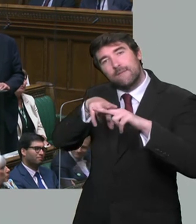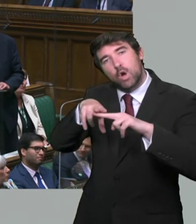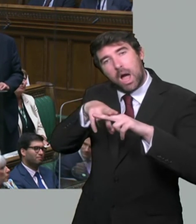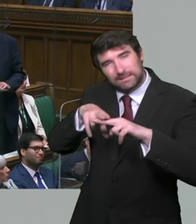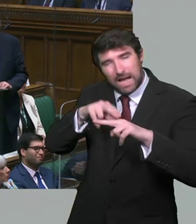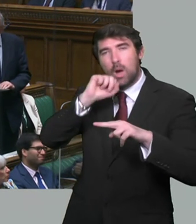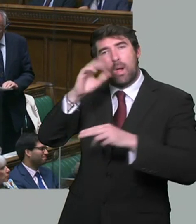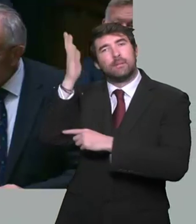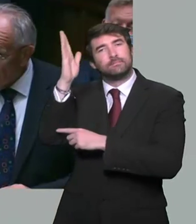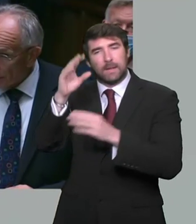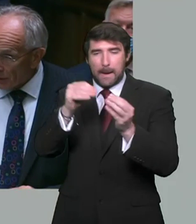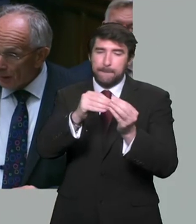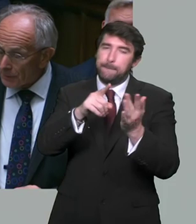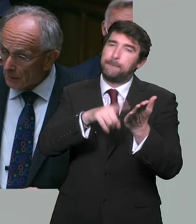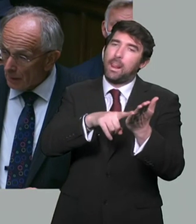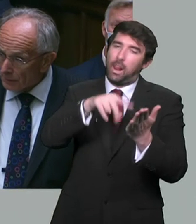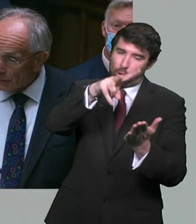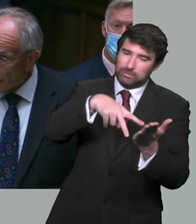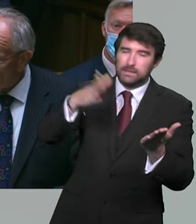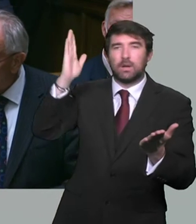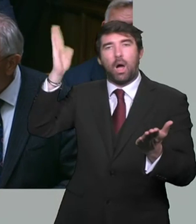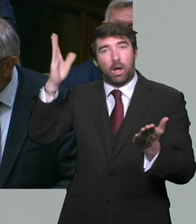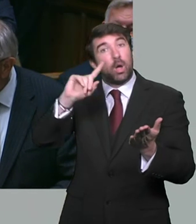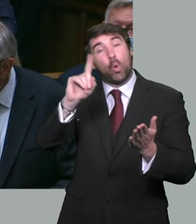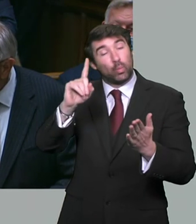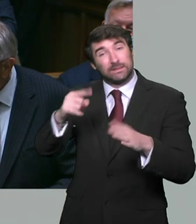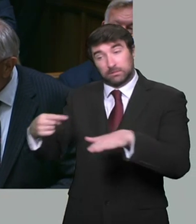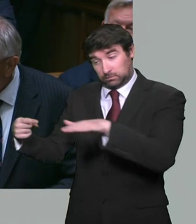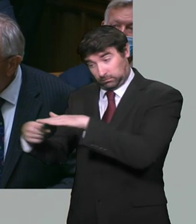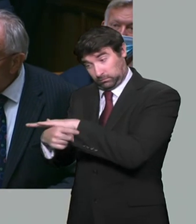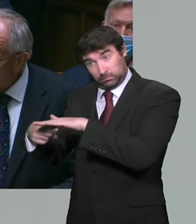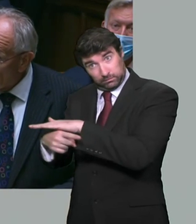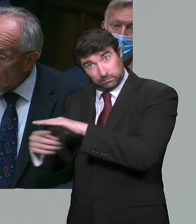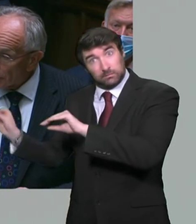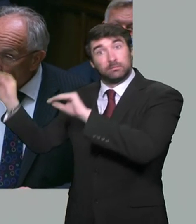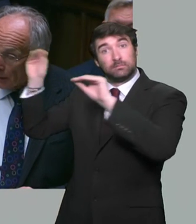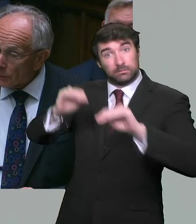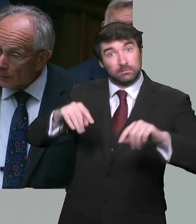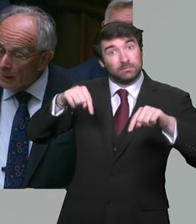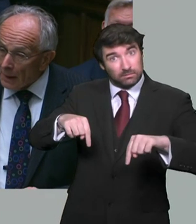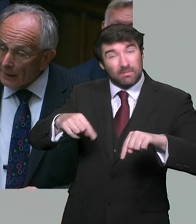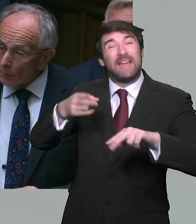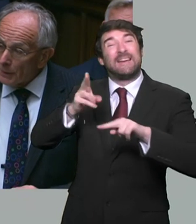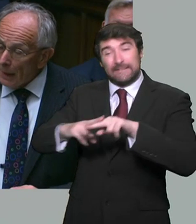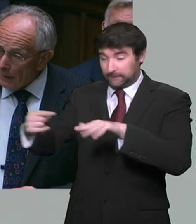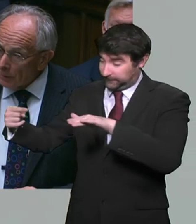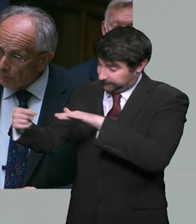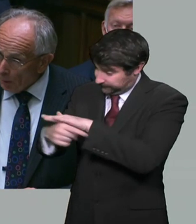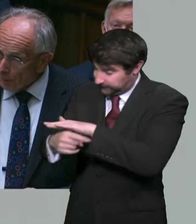The intention is that an asylum seeker who comes to this country from a safe country will be returned to that country.